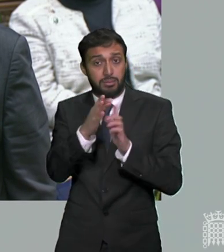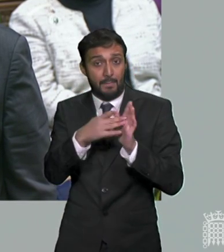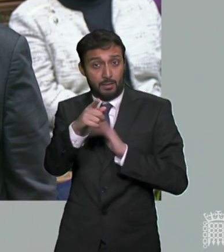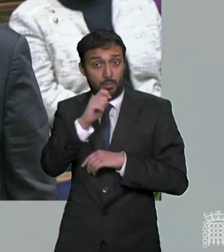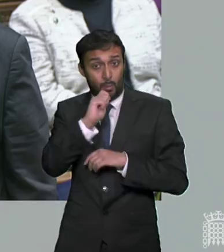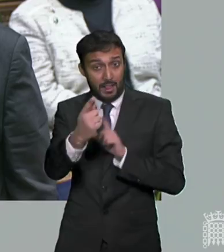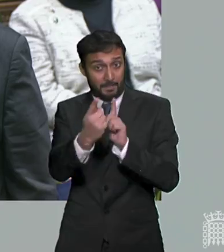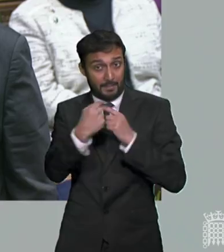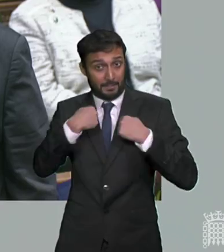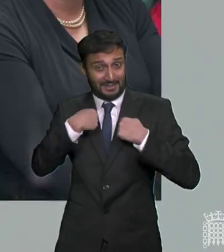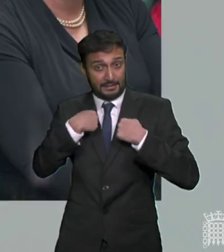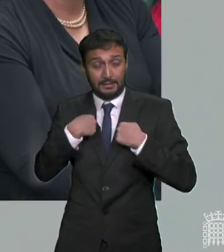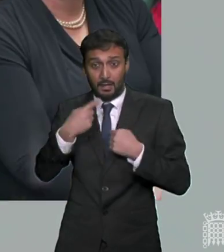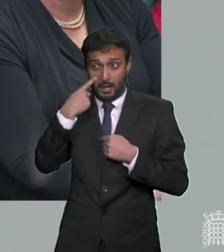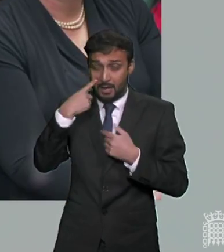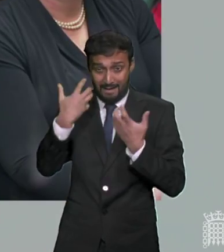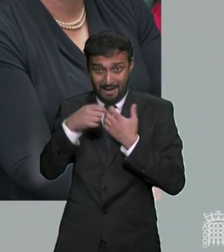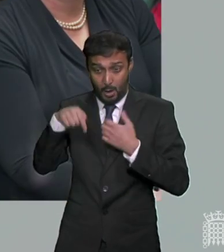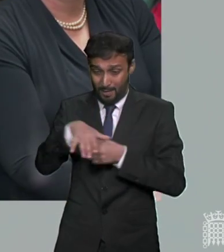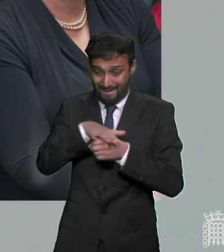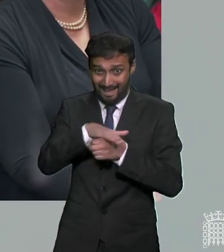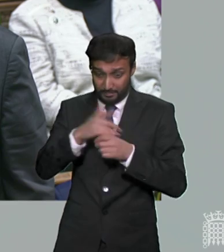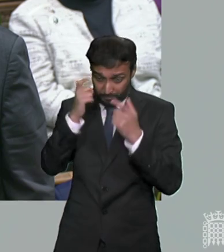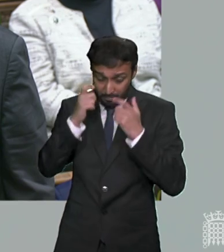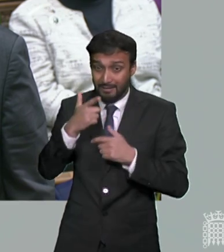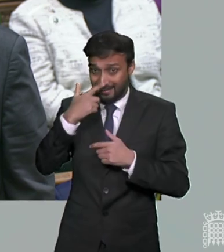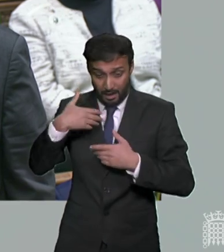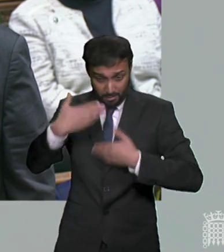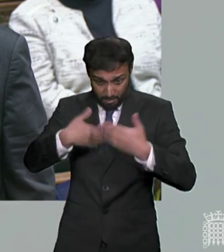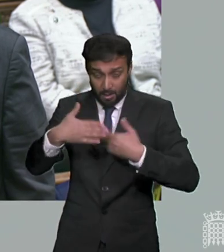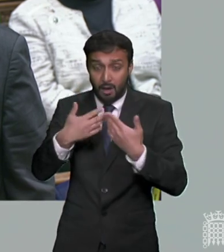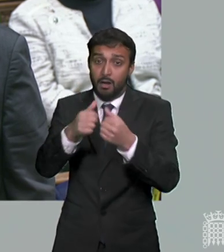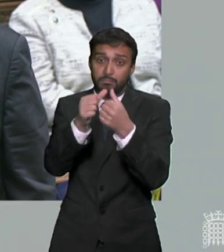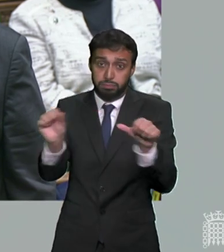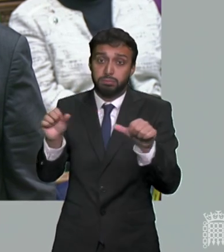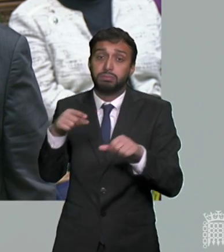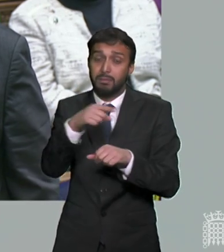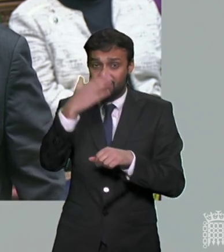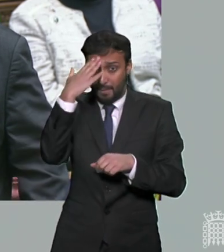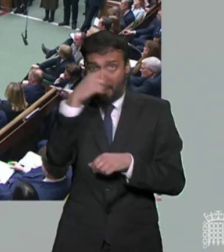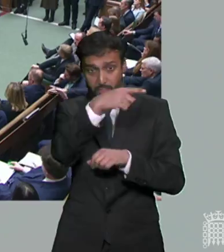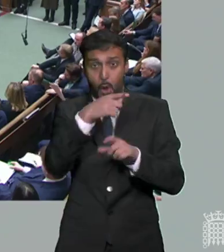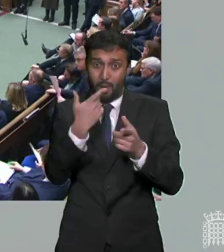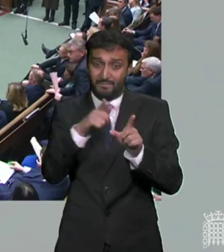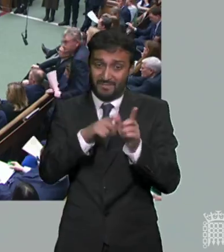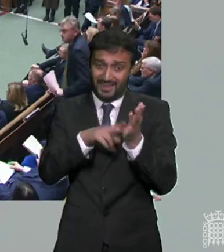case may be taken forward, to finally bring those responsible for the murder of Yvonne to justice in a criminal court?